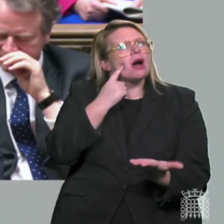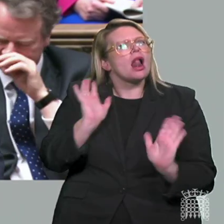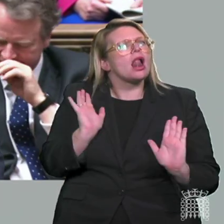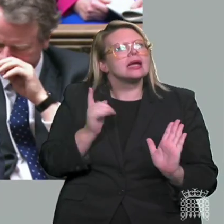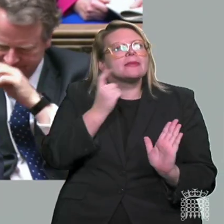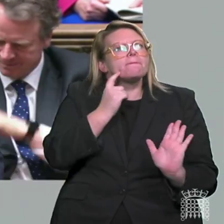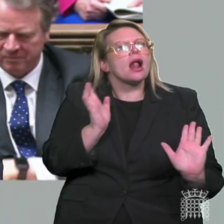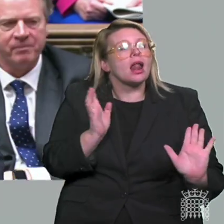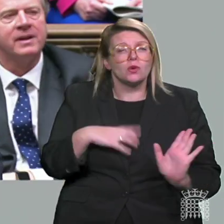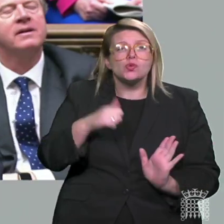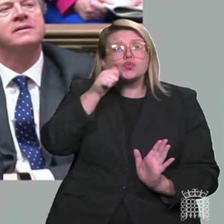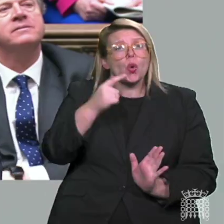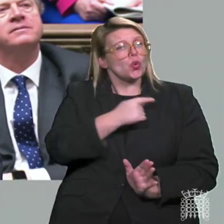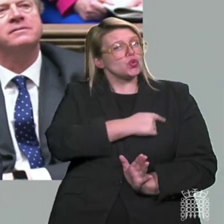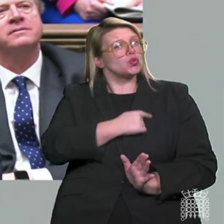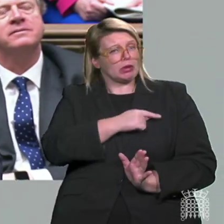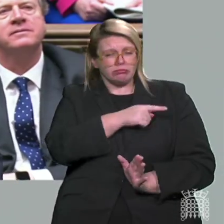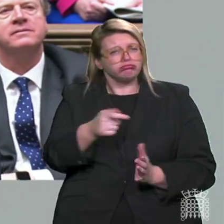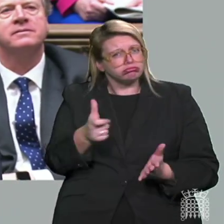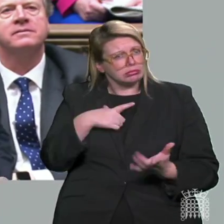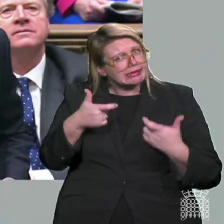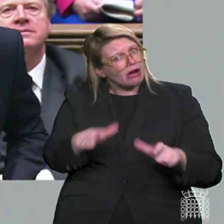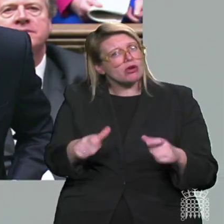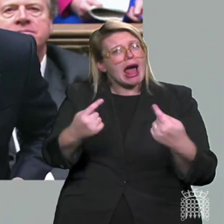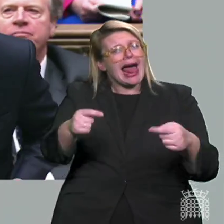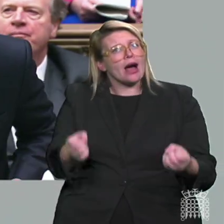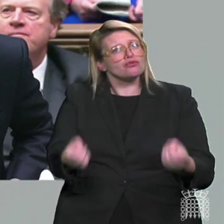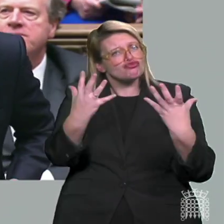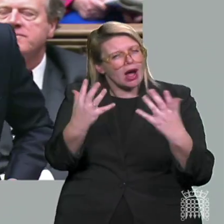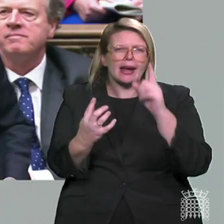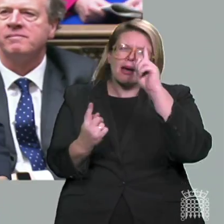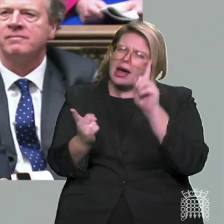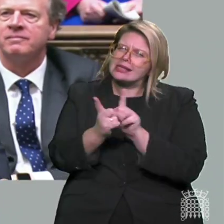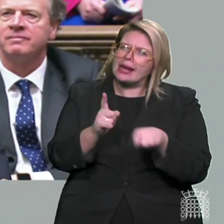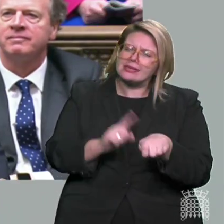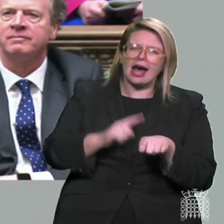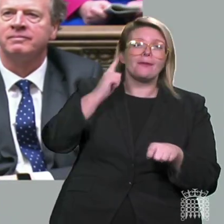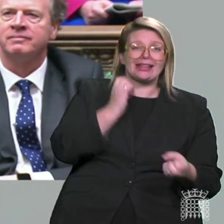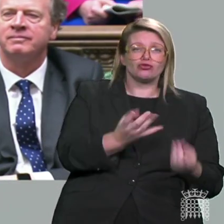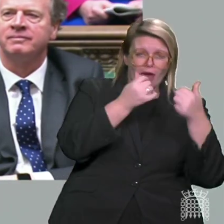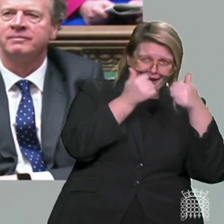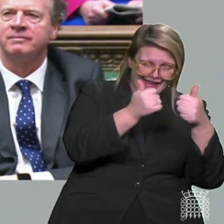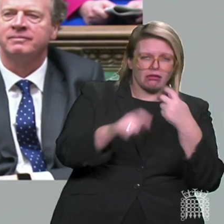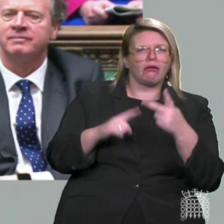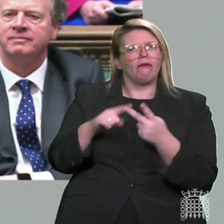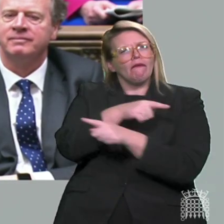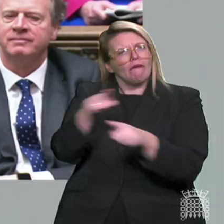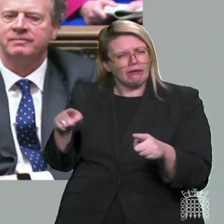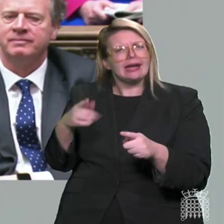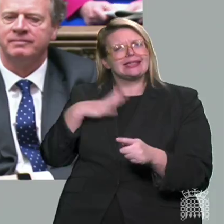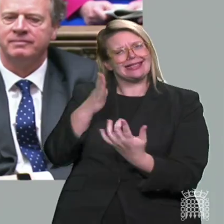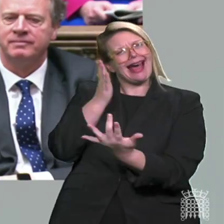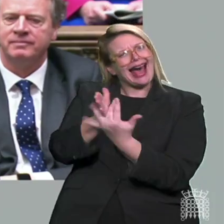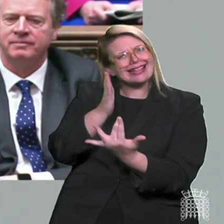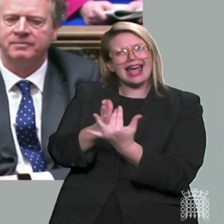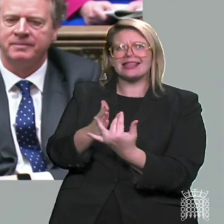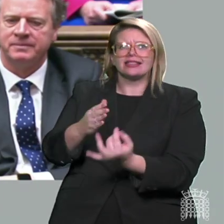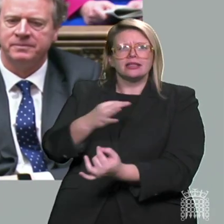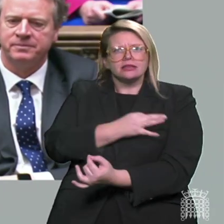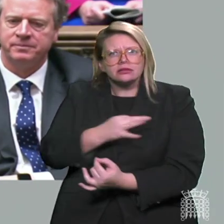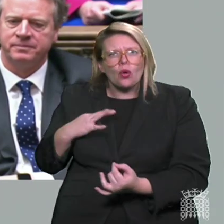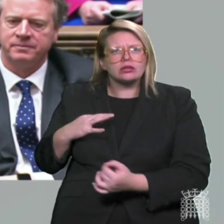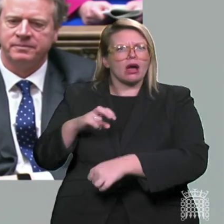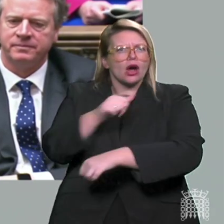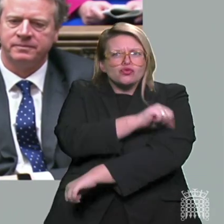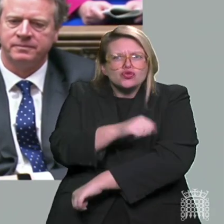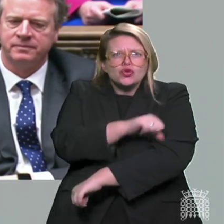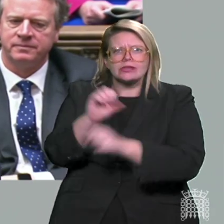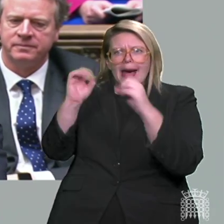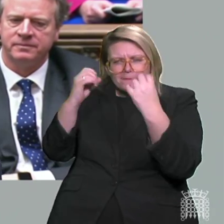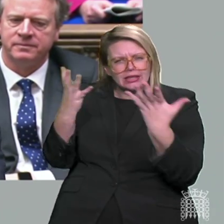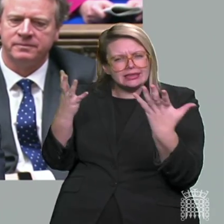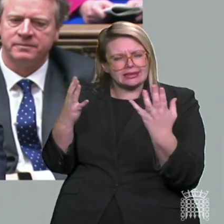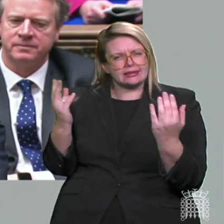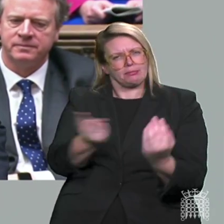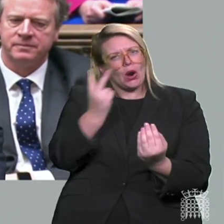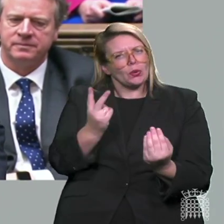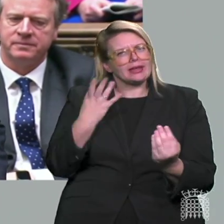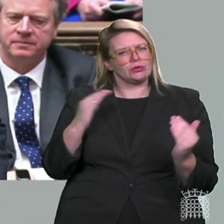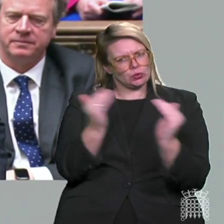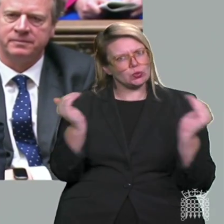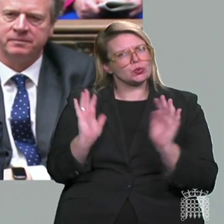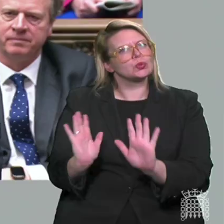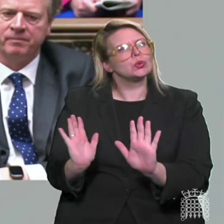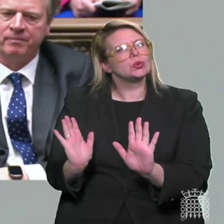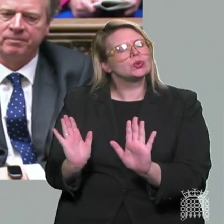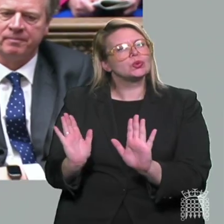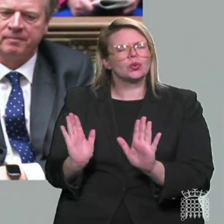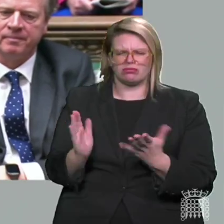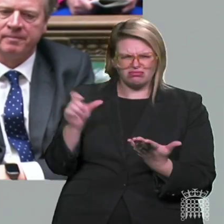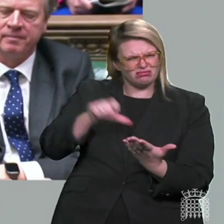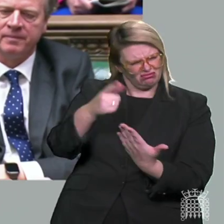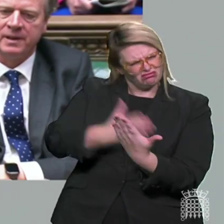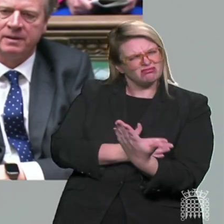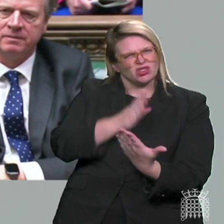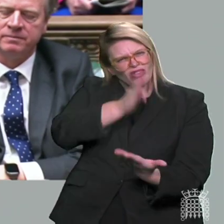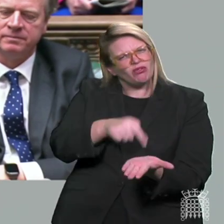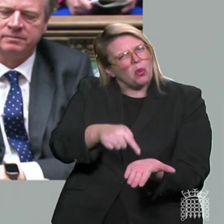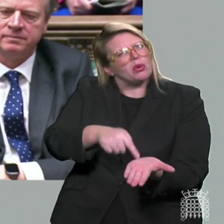No one denies the unions’ freedom to strike, but it is important to balance that with people’s right to access to life-saving healthcare at the same time.